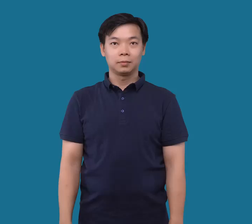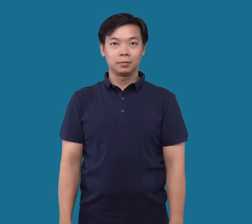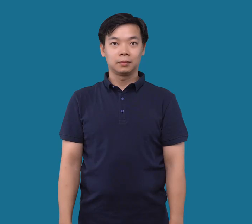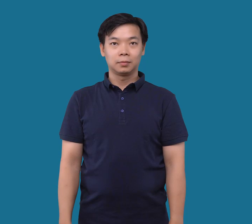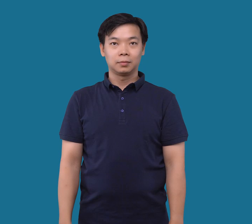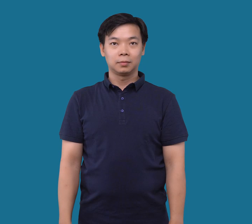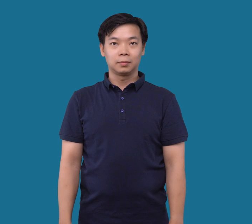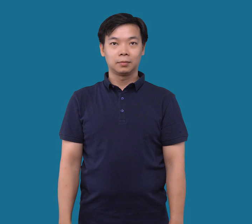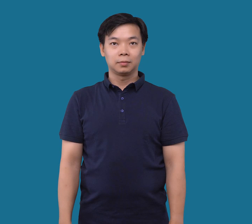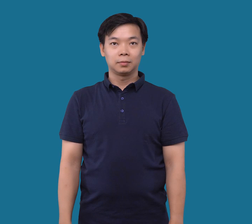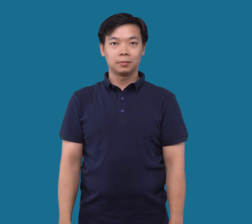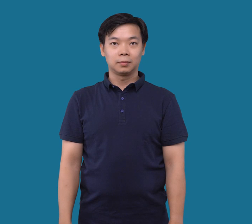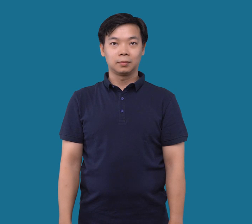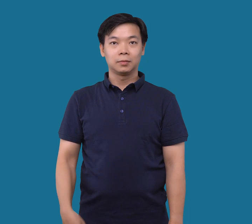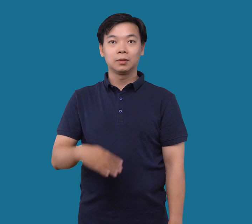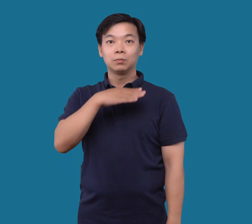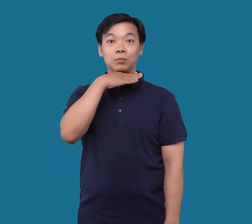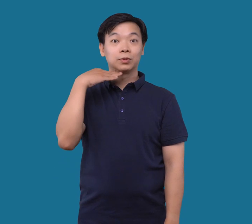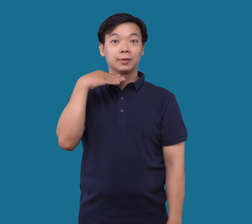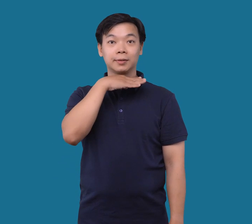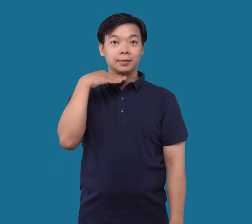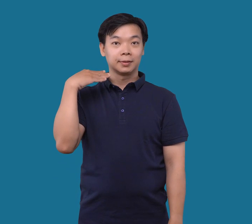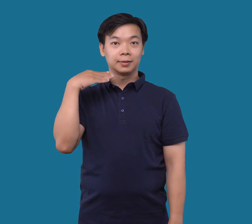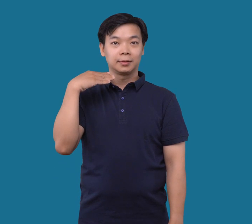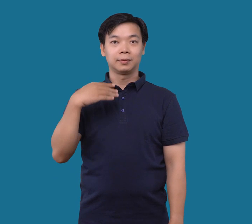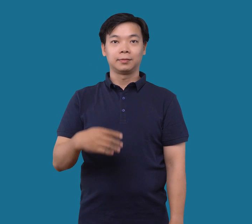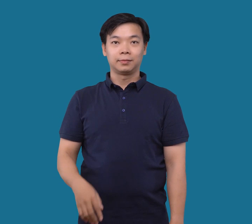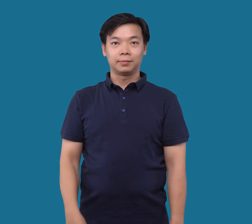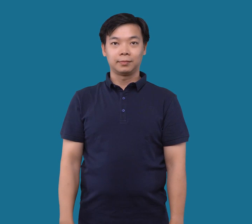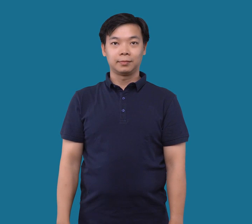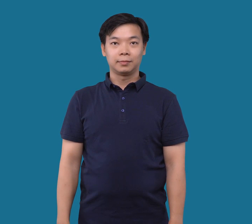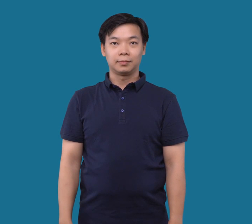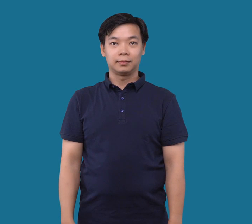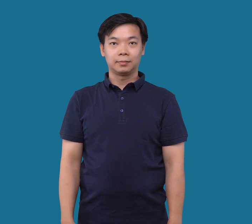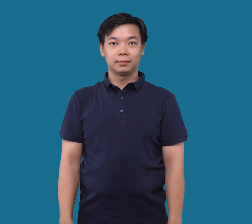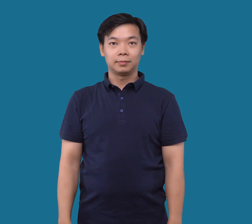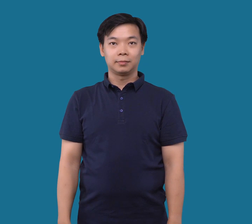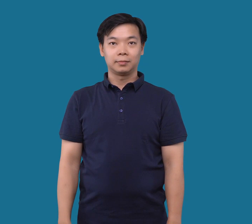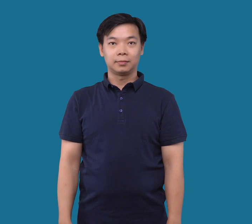Cam-pu-chia (nước Cam-pu-chia)